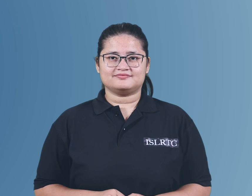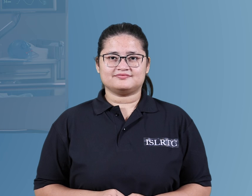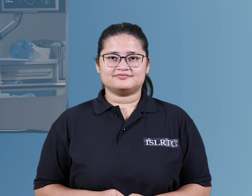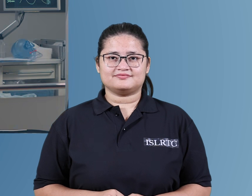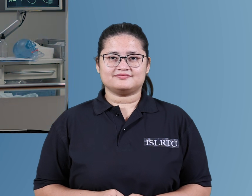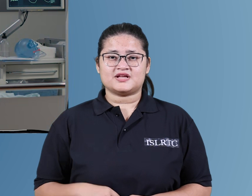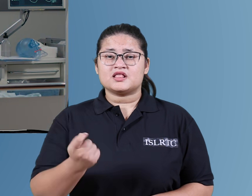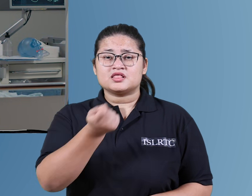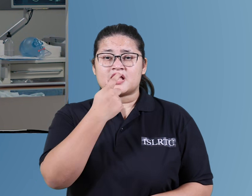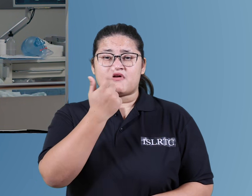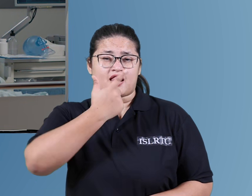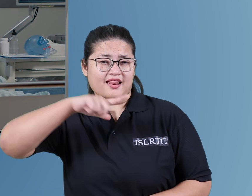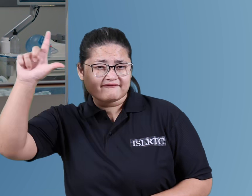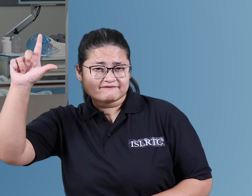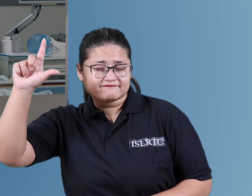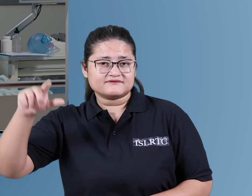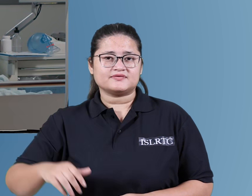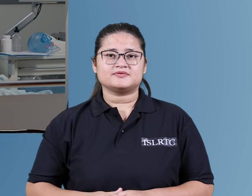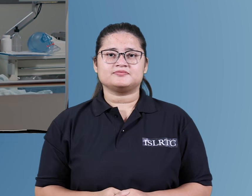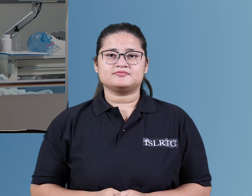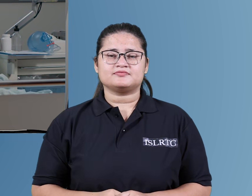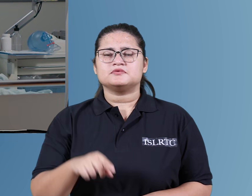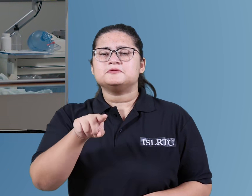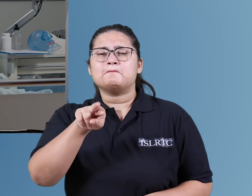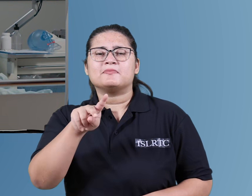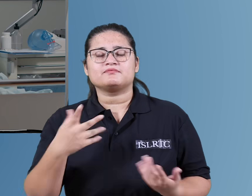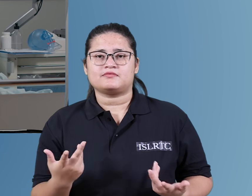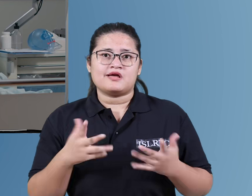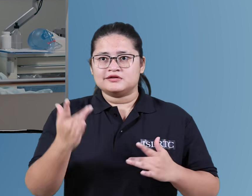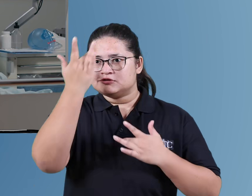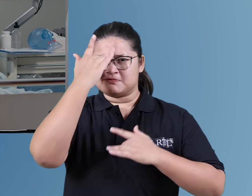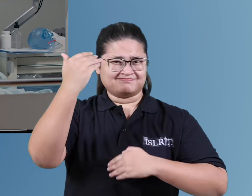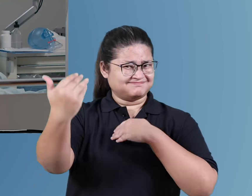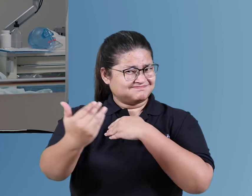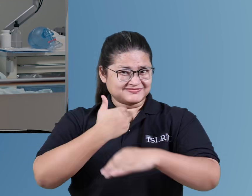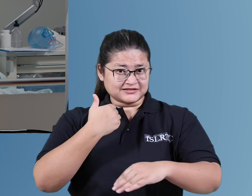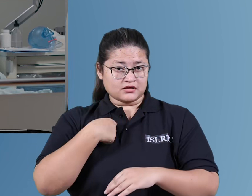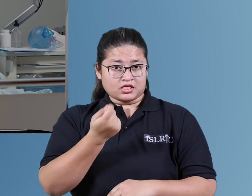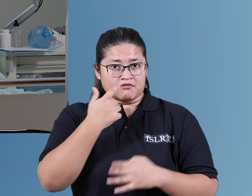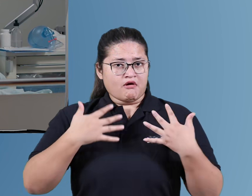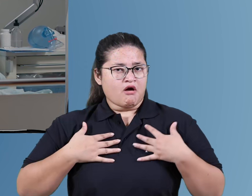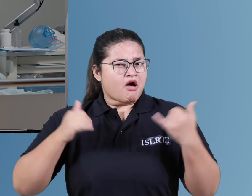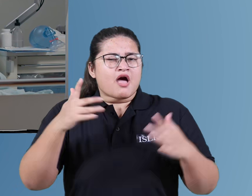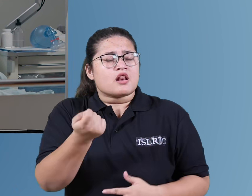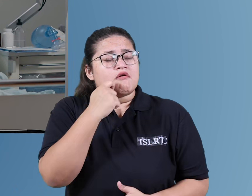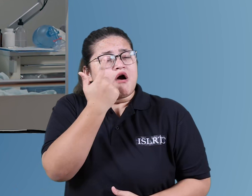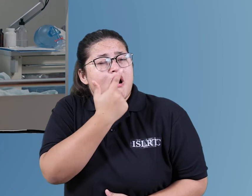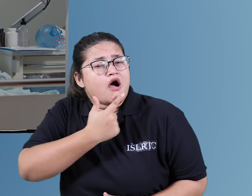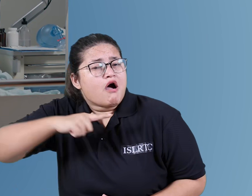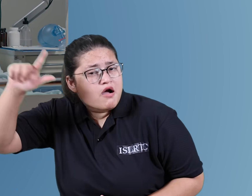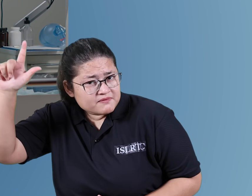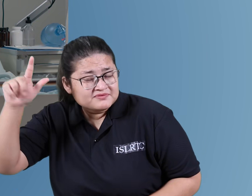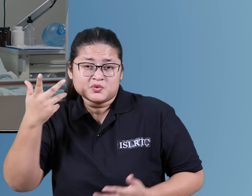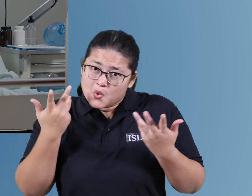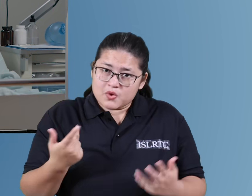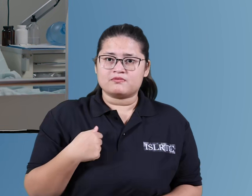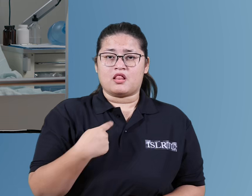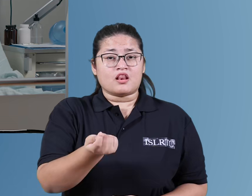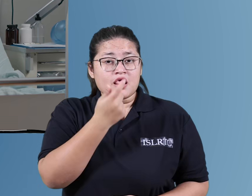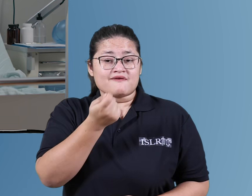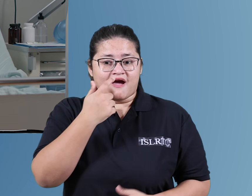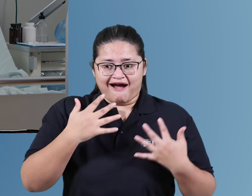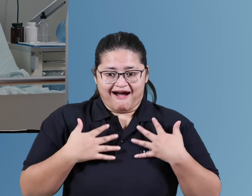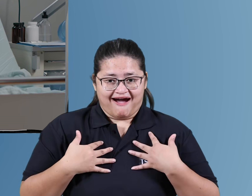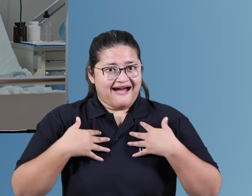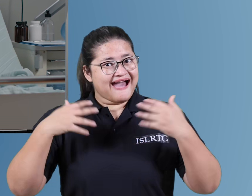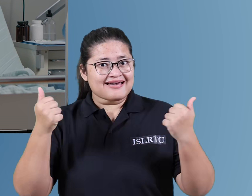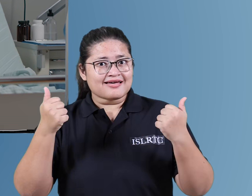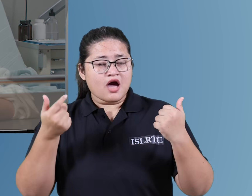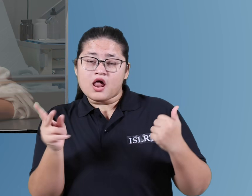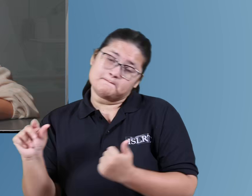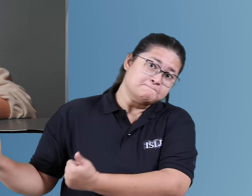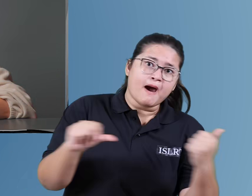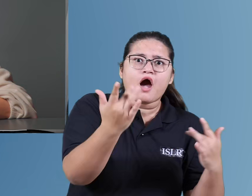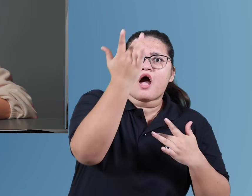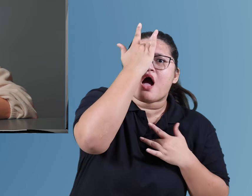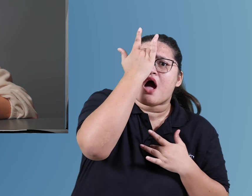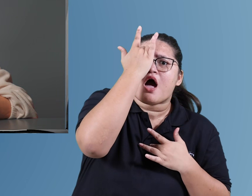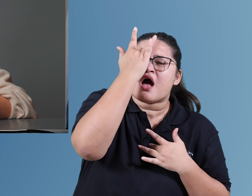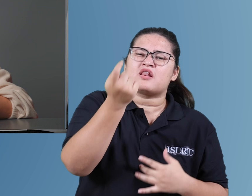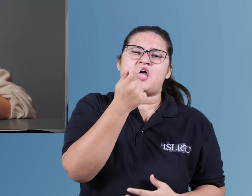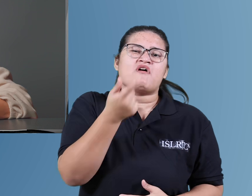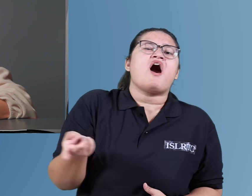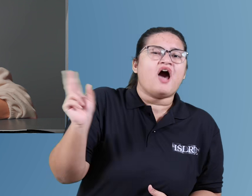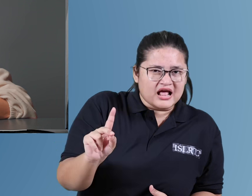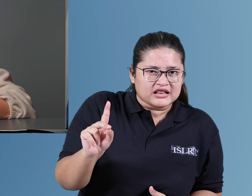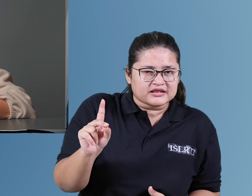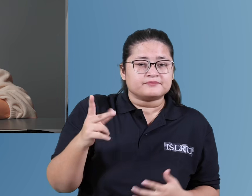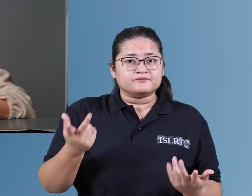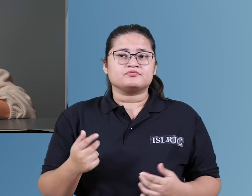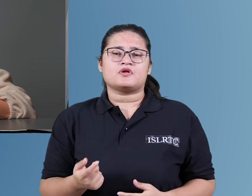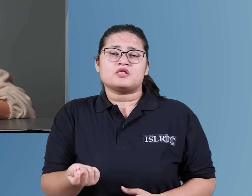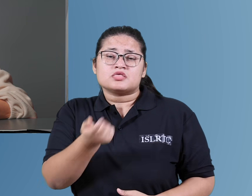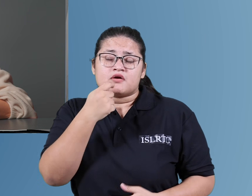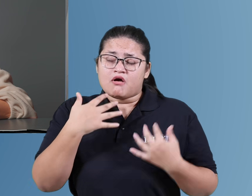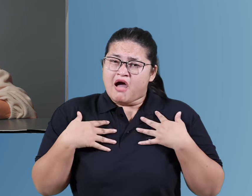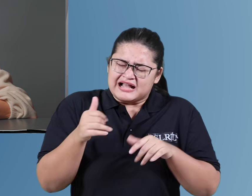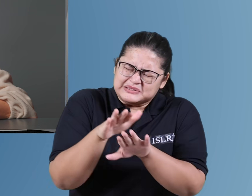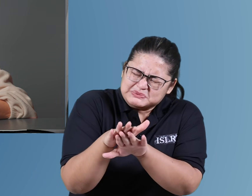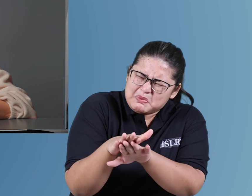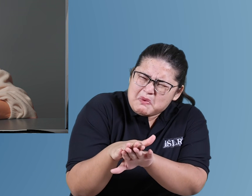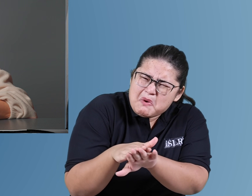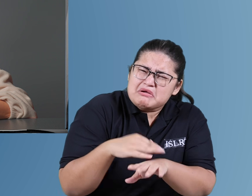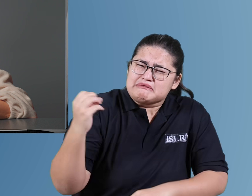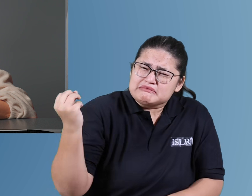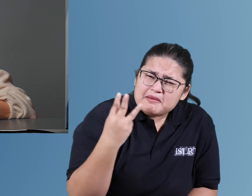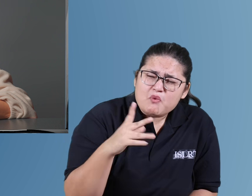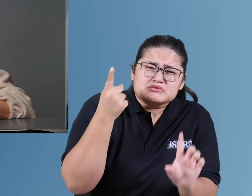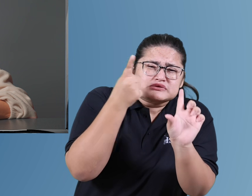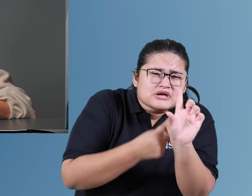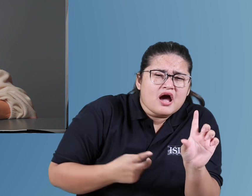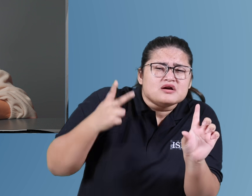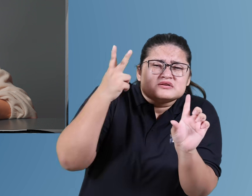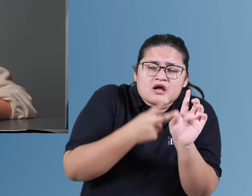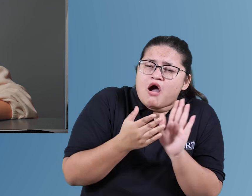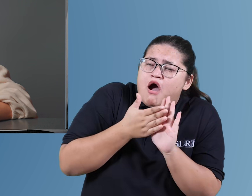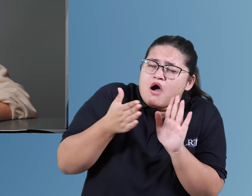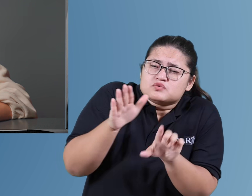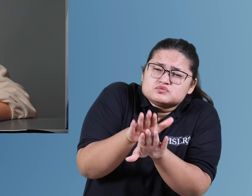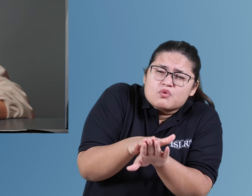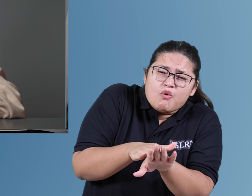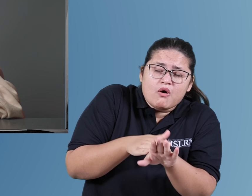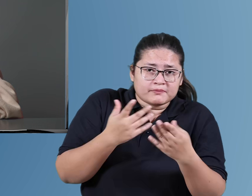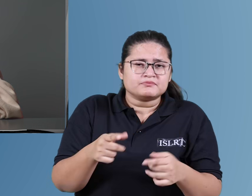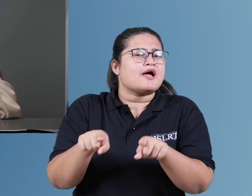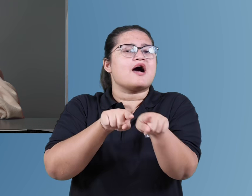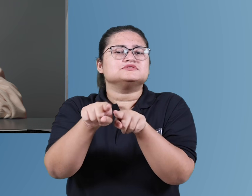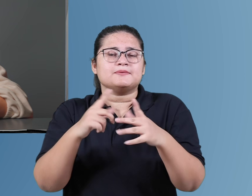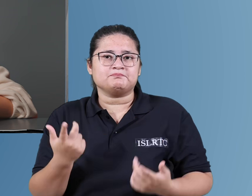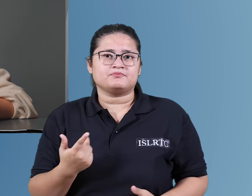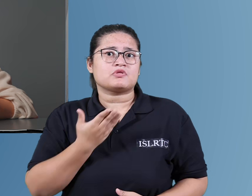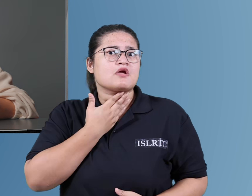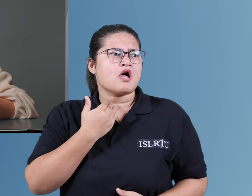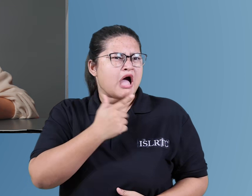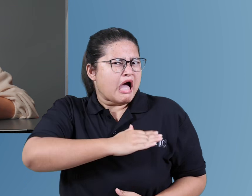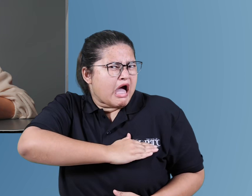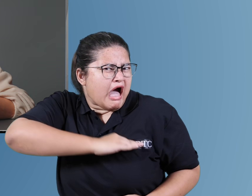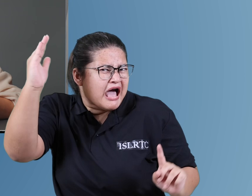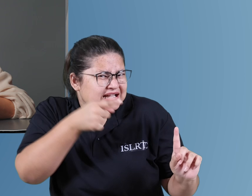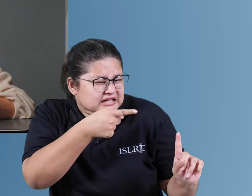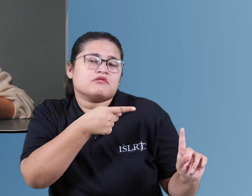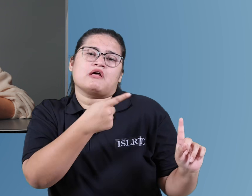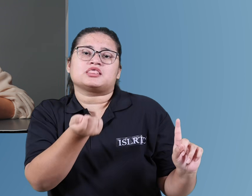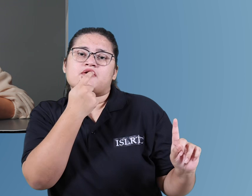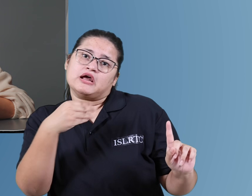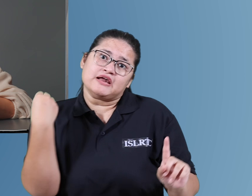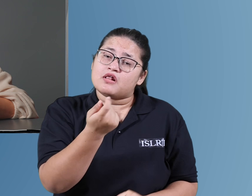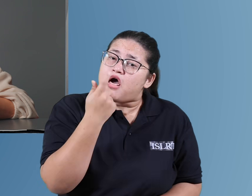Chronic Chronic refers to a condition or disease that is long-lasting and persistent. It often develops slowly and can continue for months, years, or even a lifetime. For example, diabetes is a chronic illness.